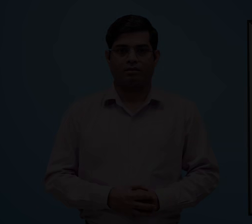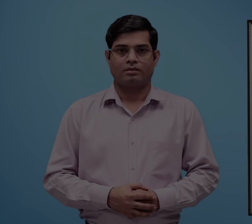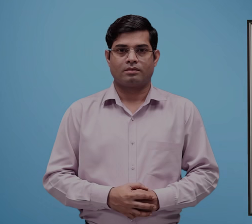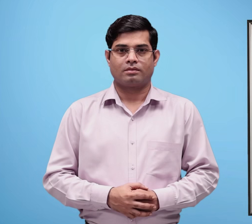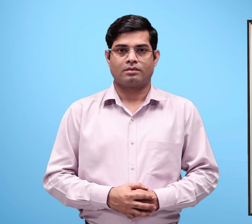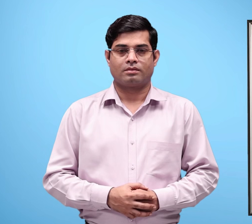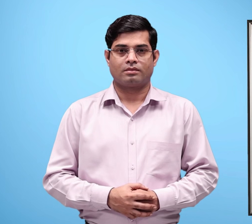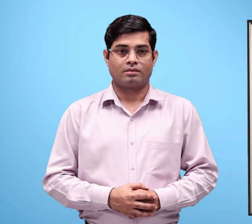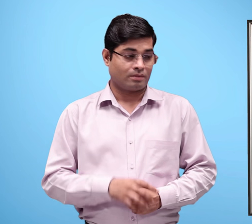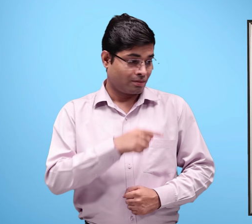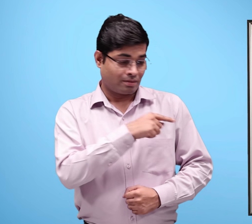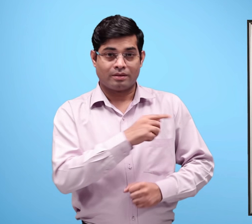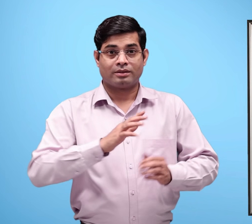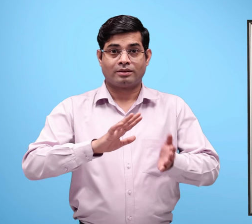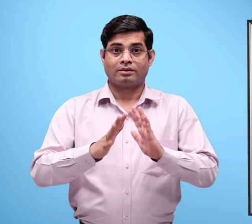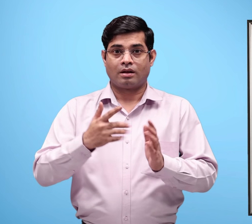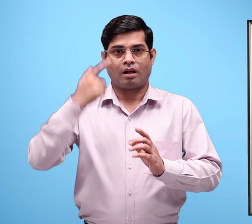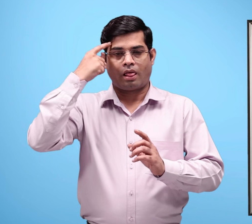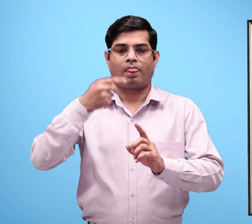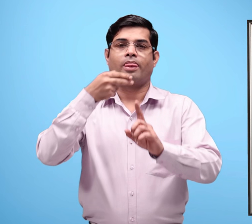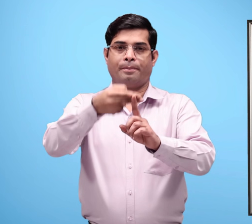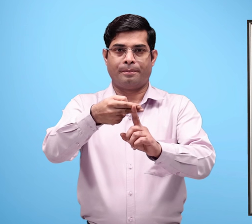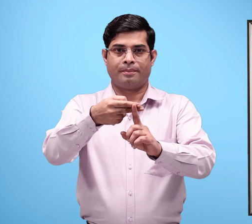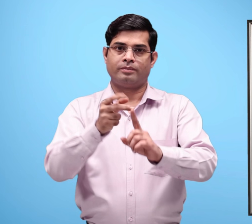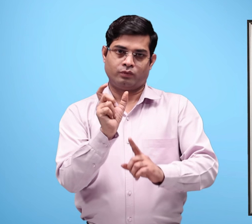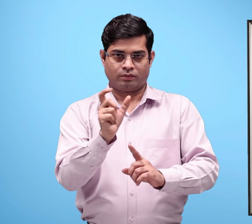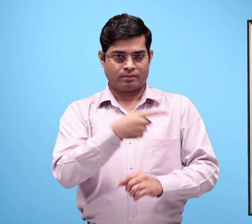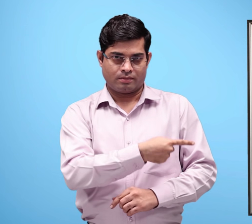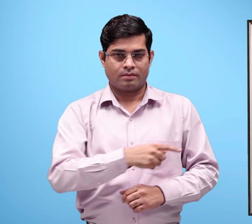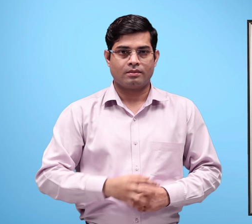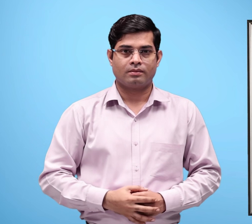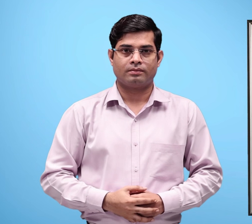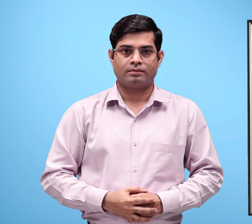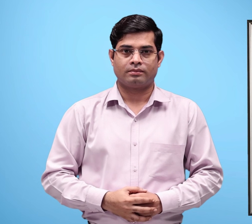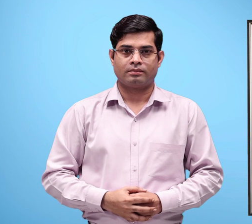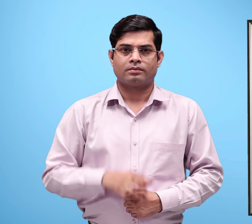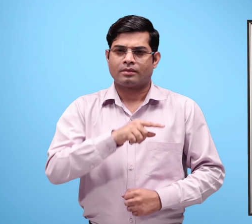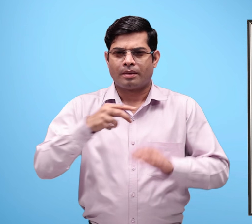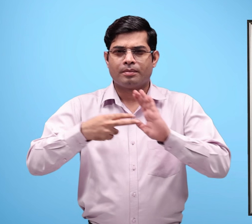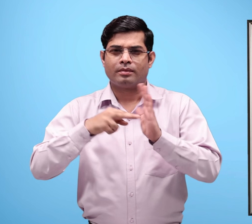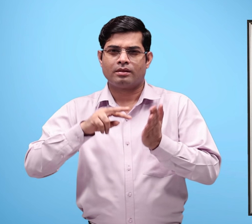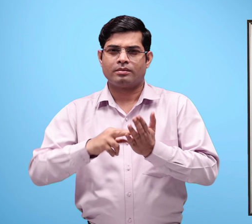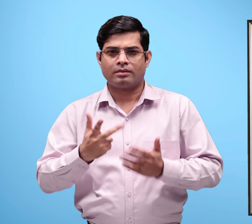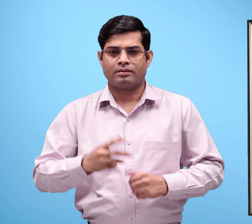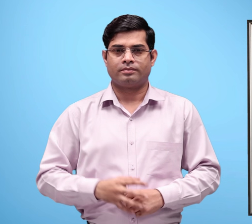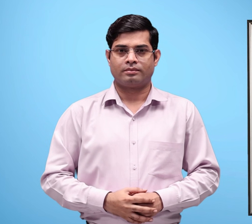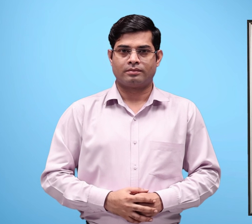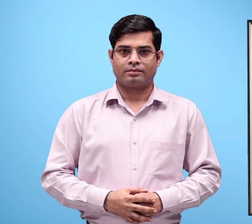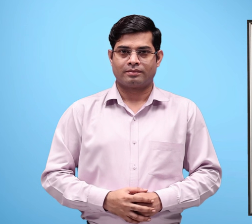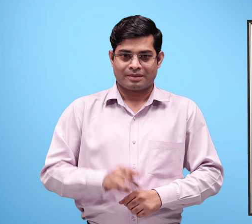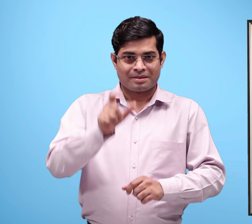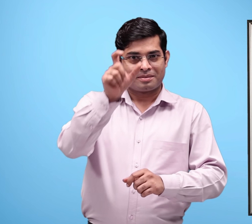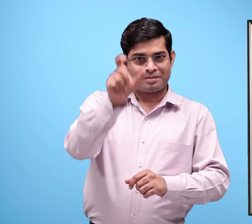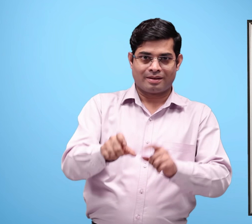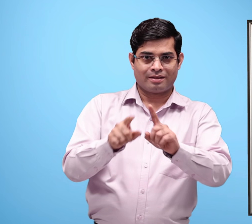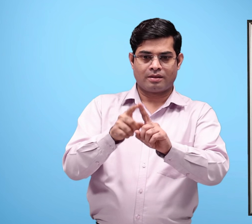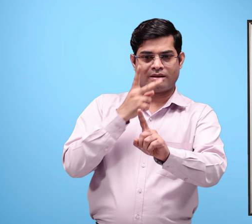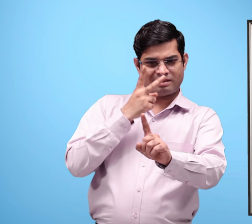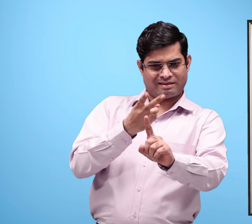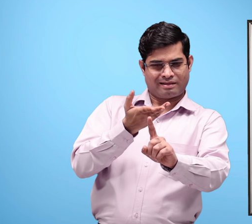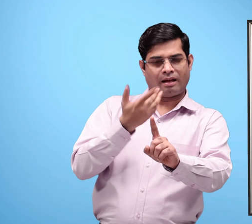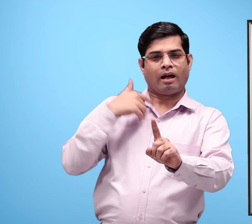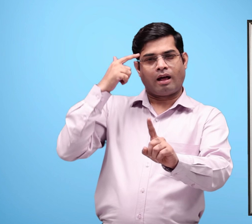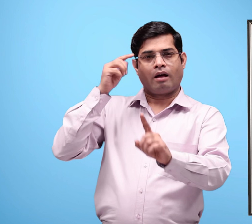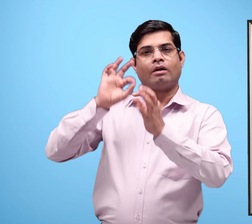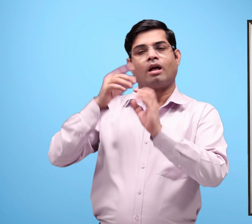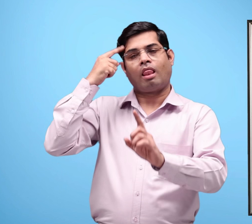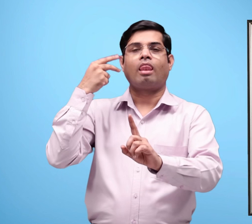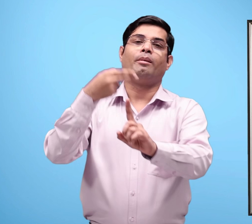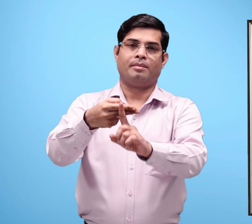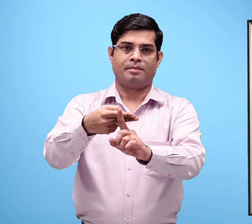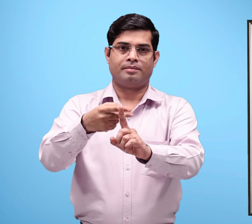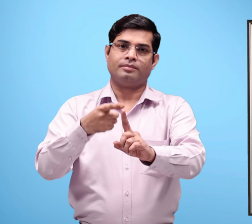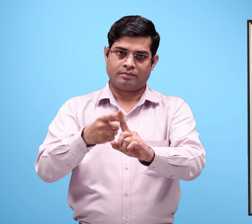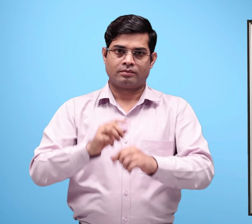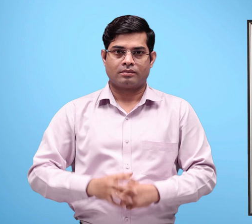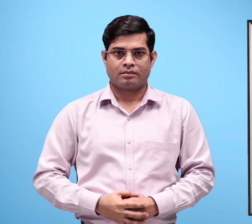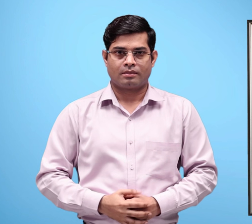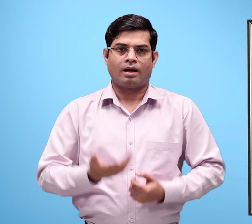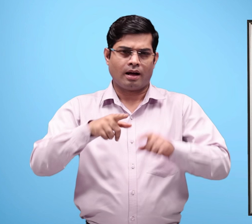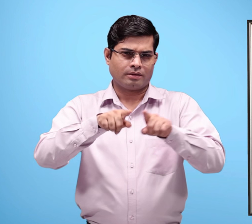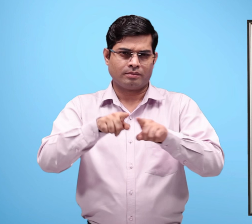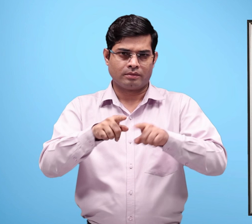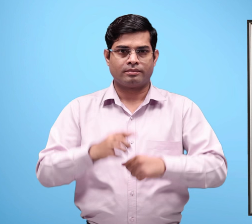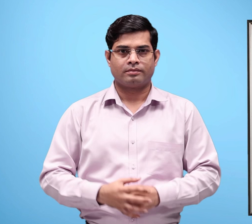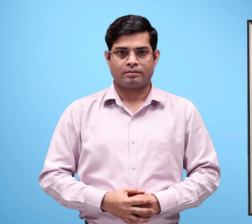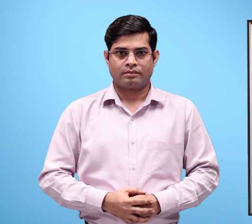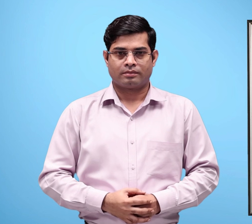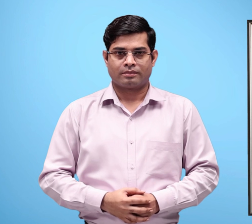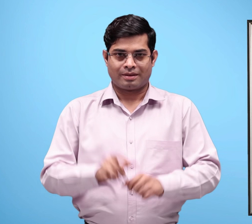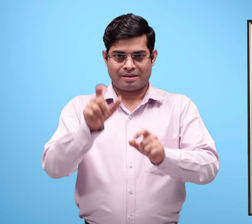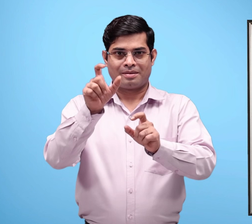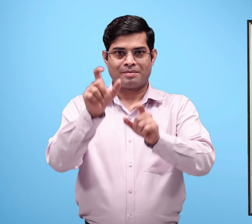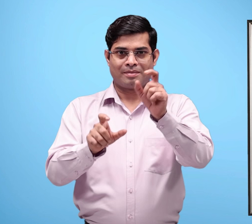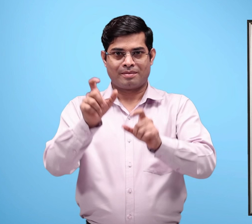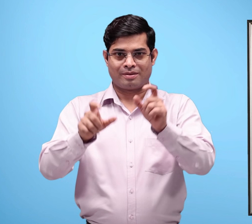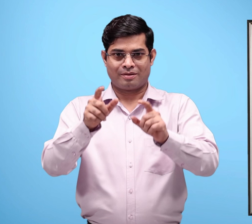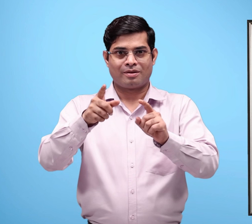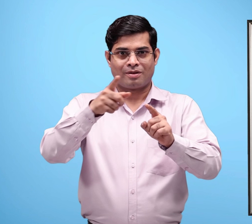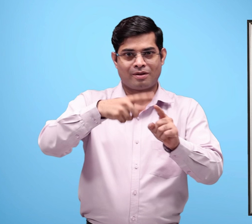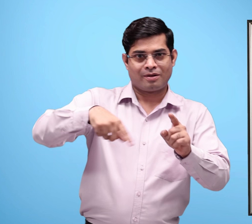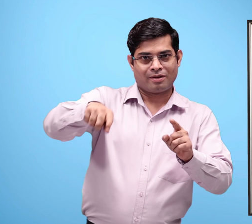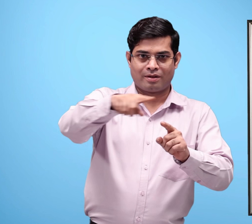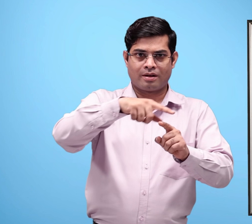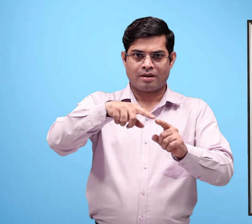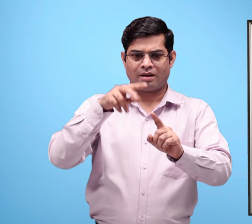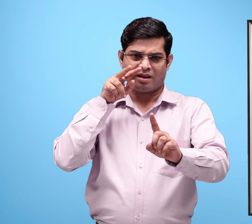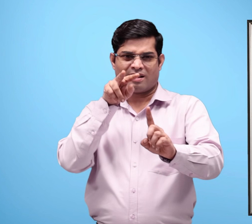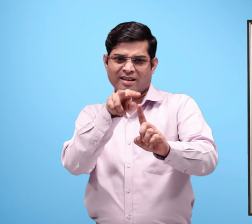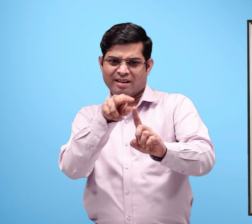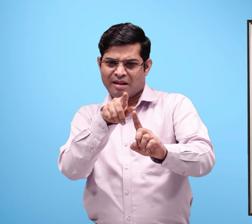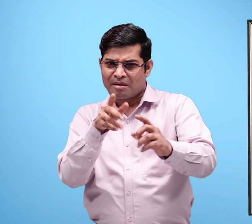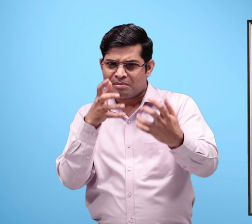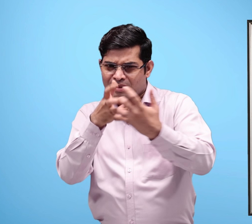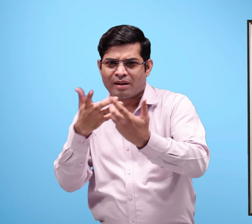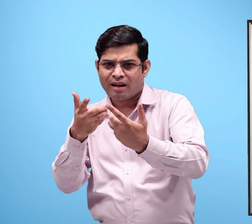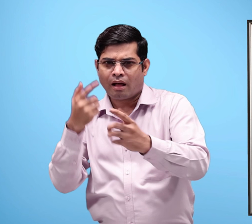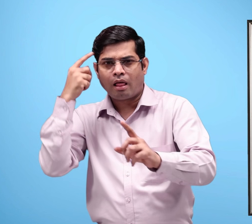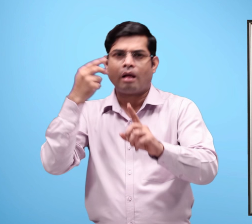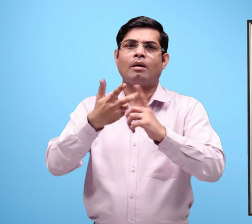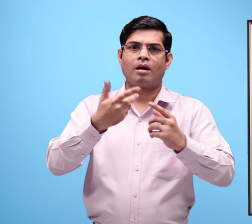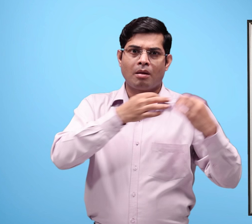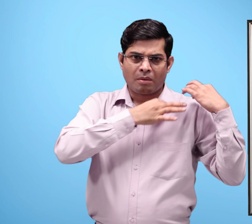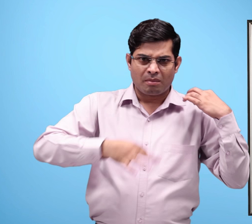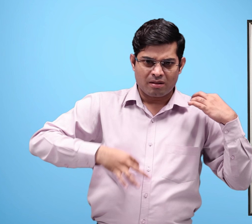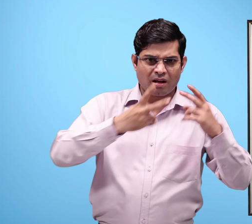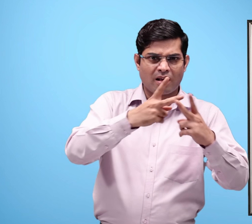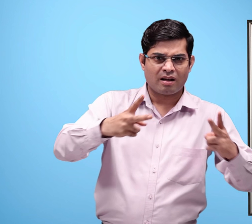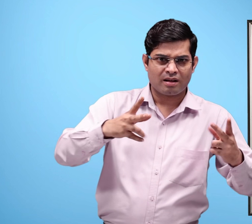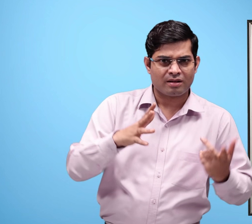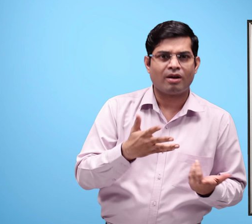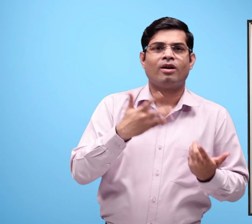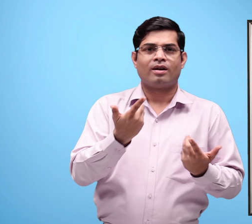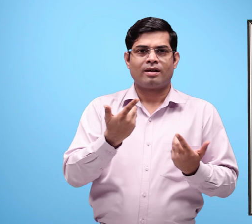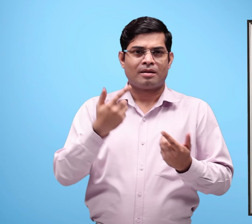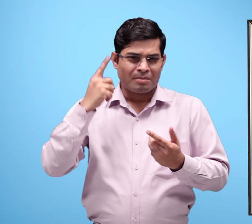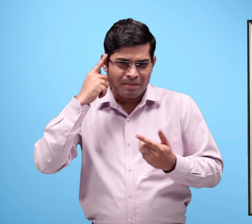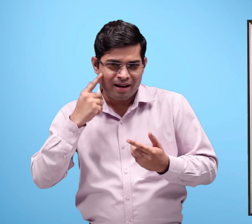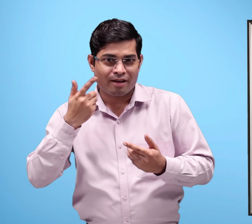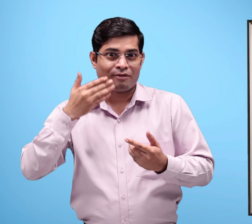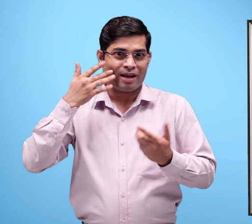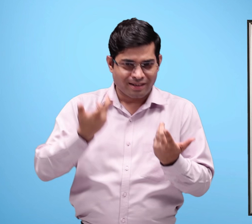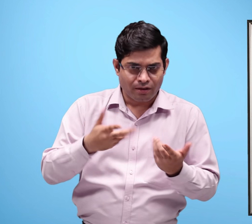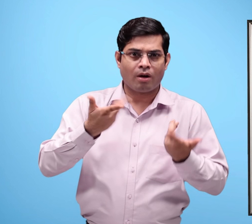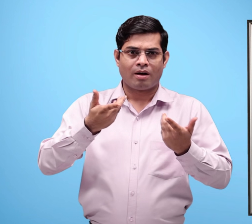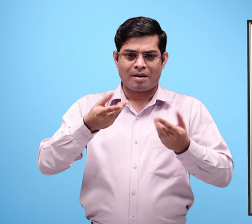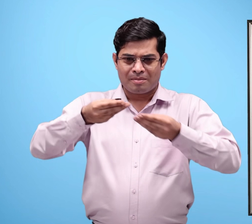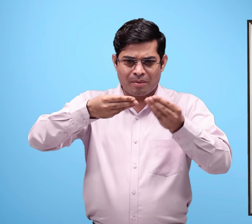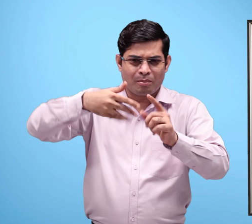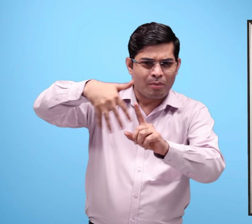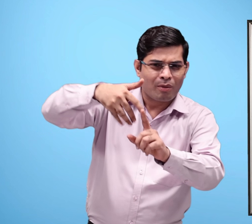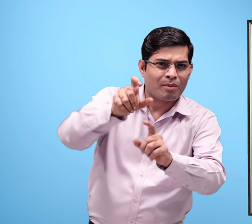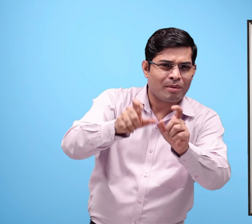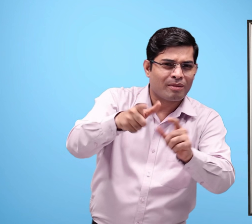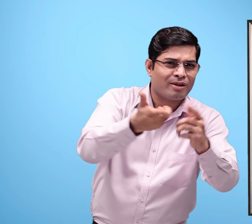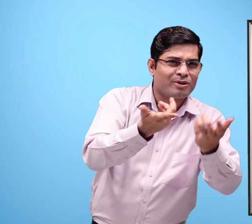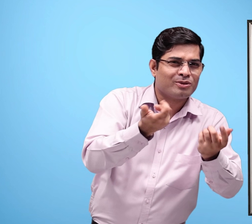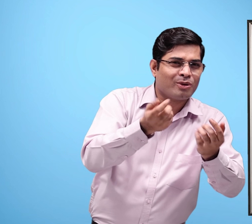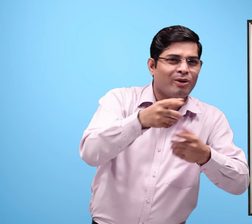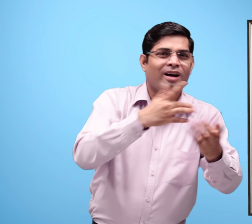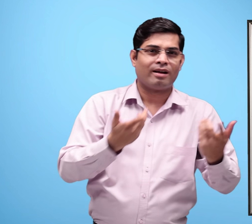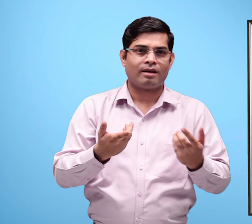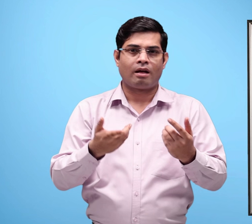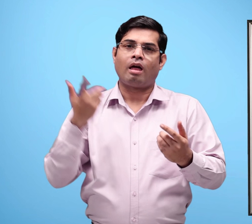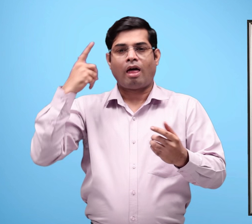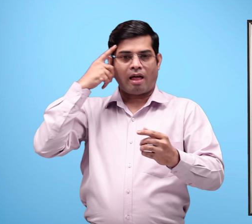Stereotype This sign means stereotype When we fix people into one image we create a stereotype For example, when people say that those who belong to a particular country religion, sex, race or economic background are greedy